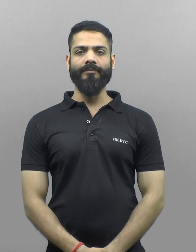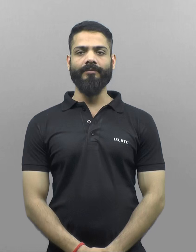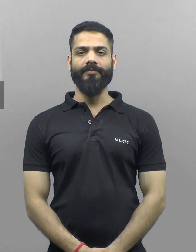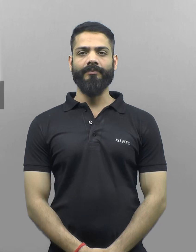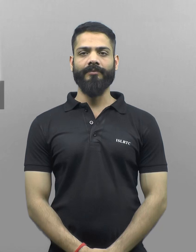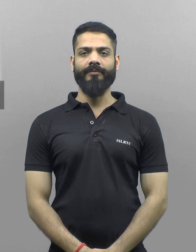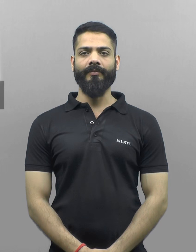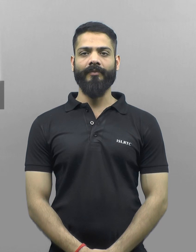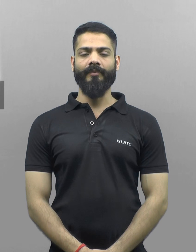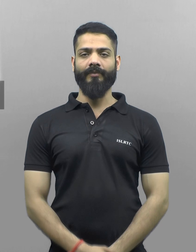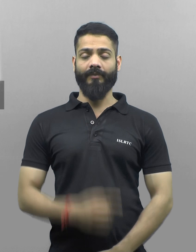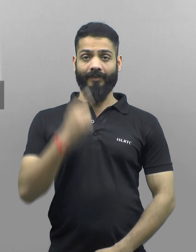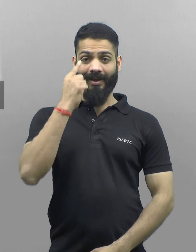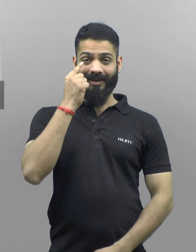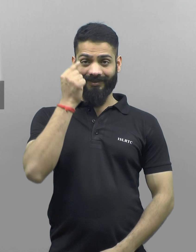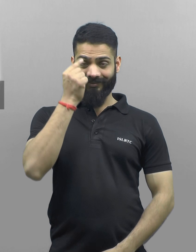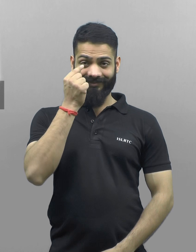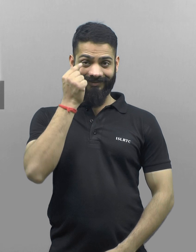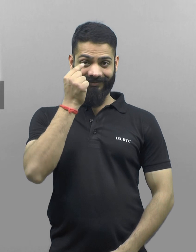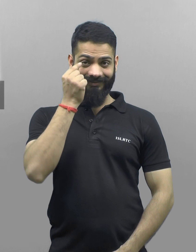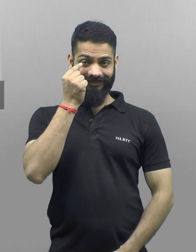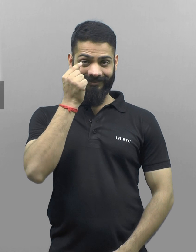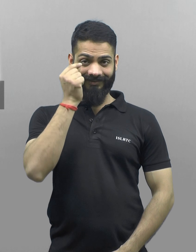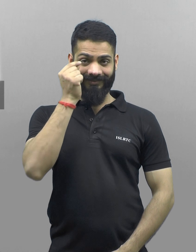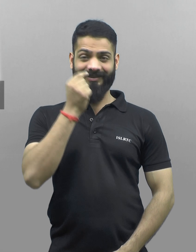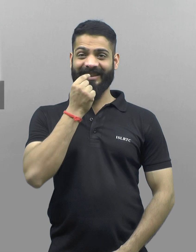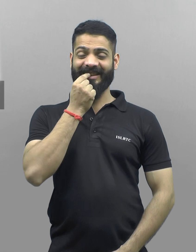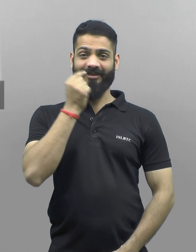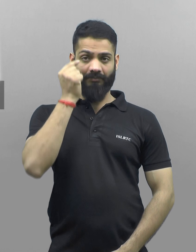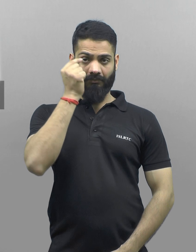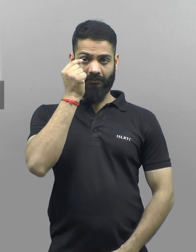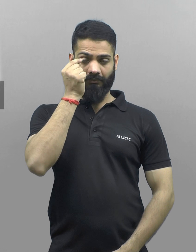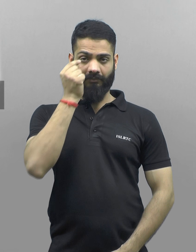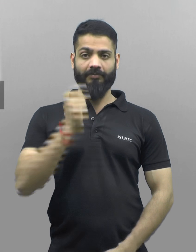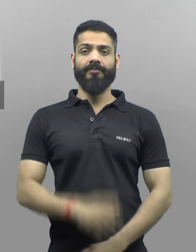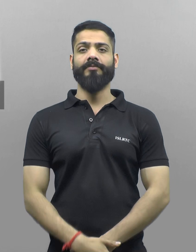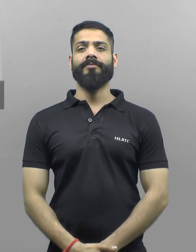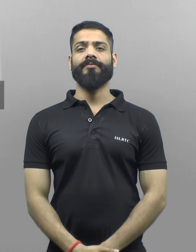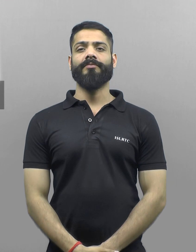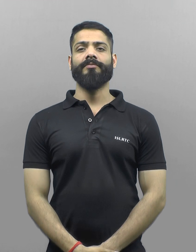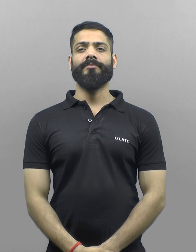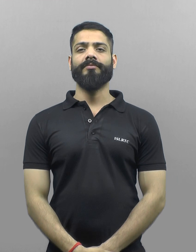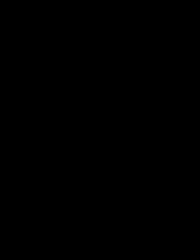Cataract